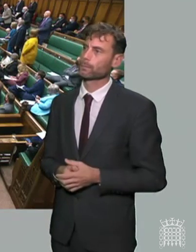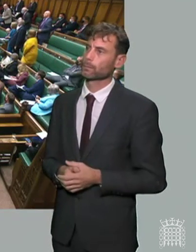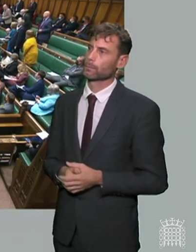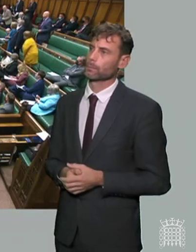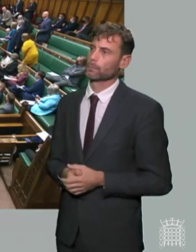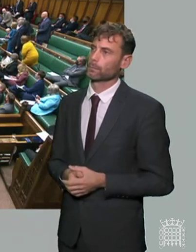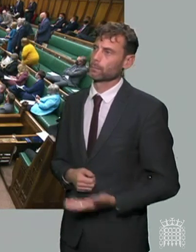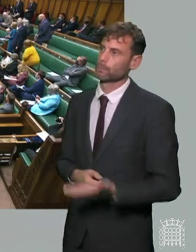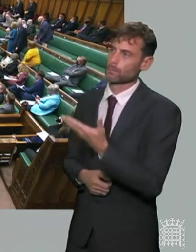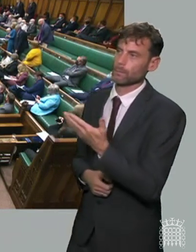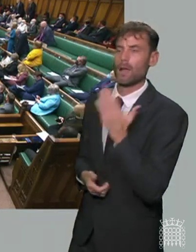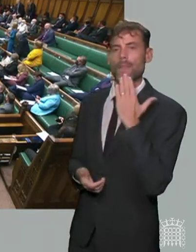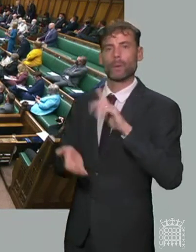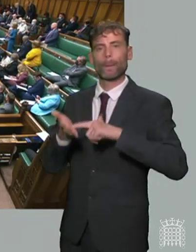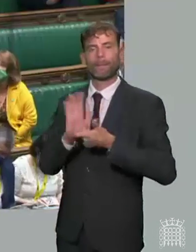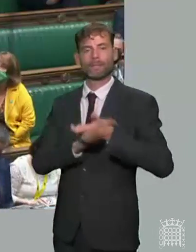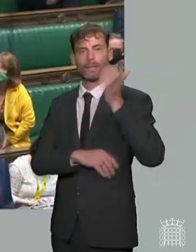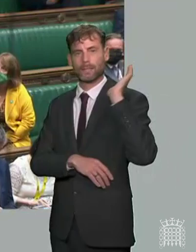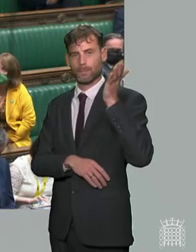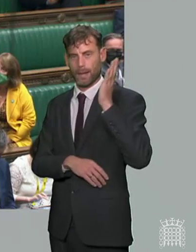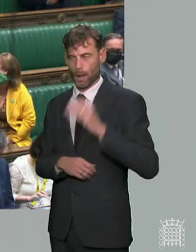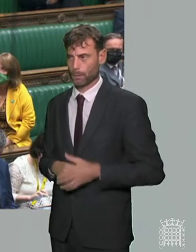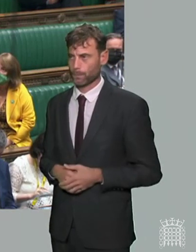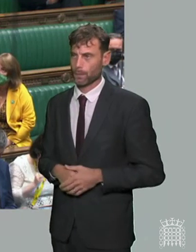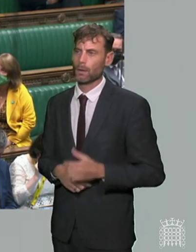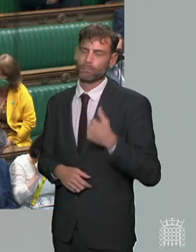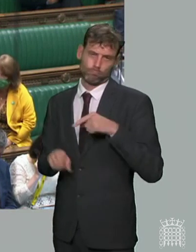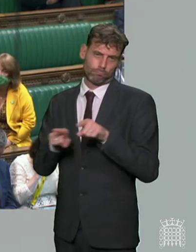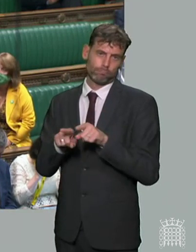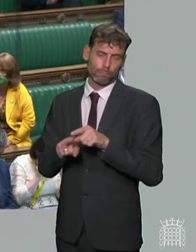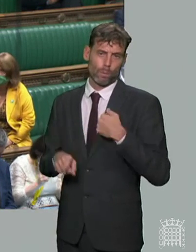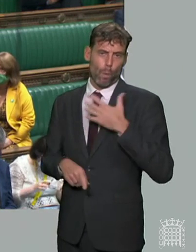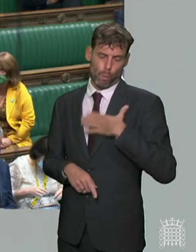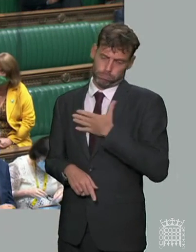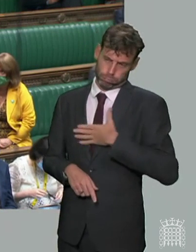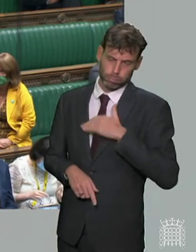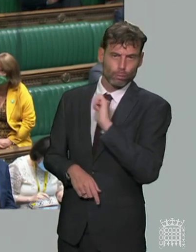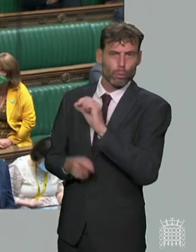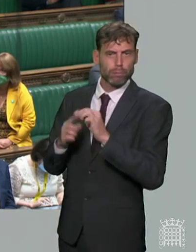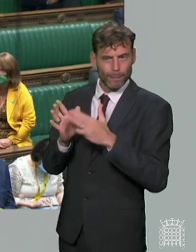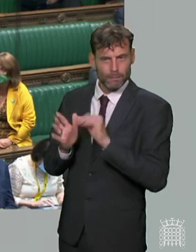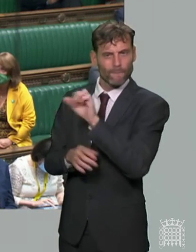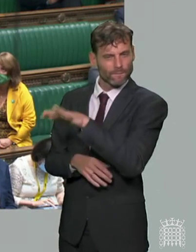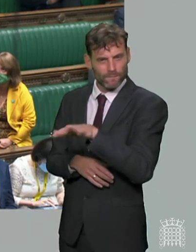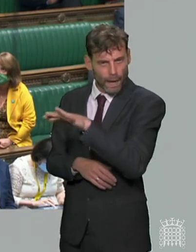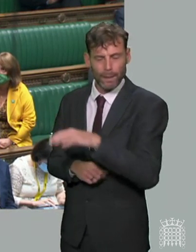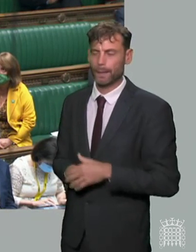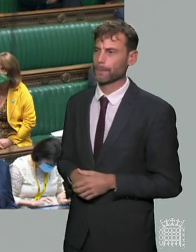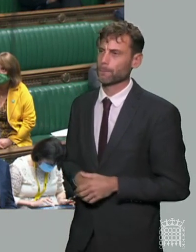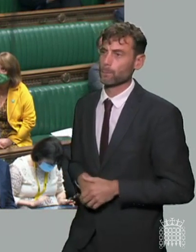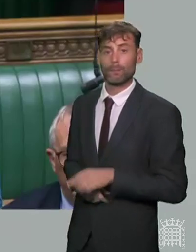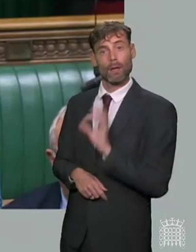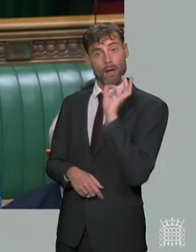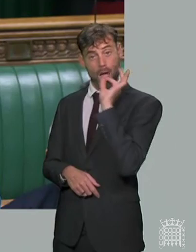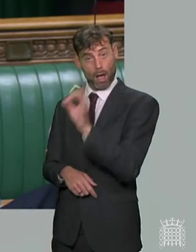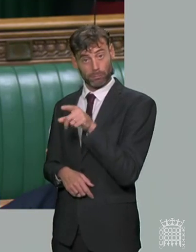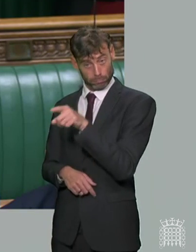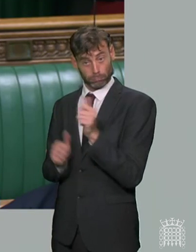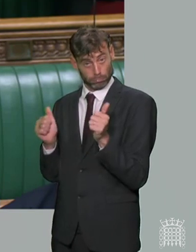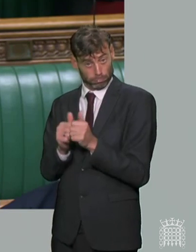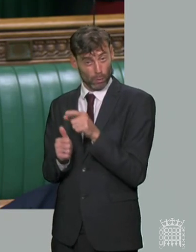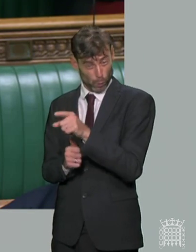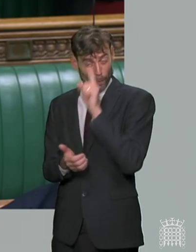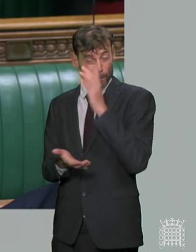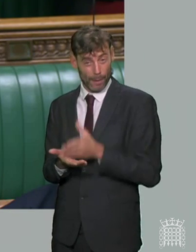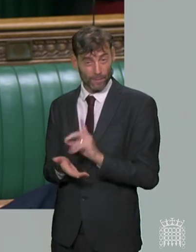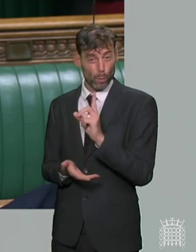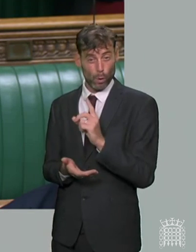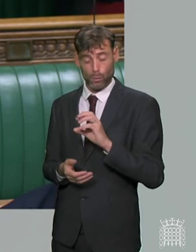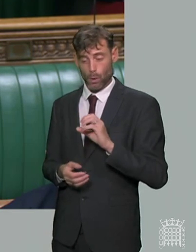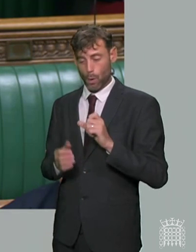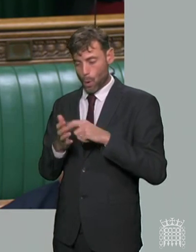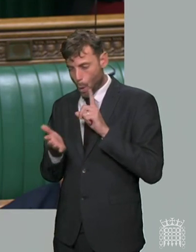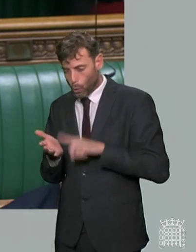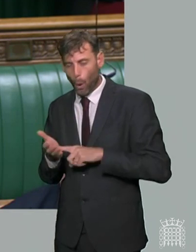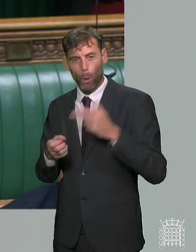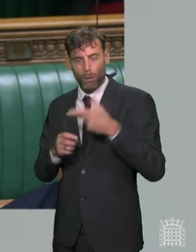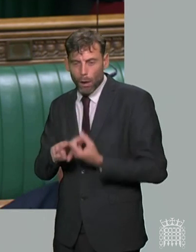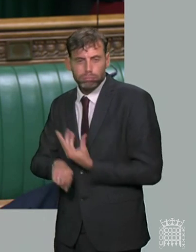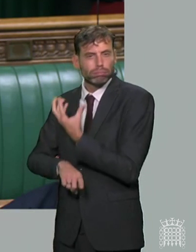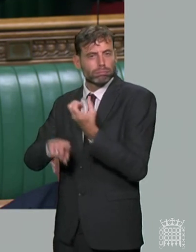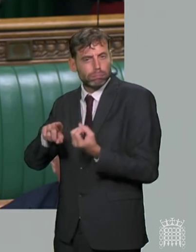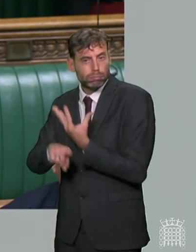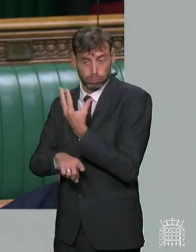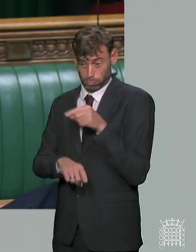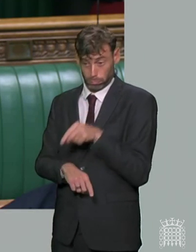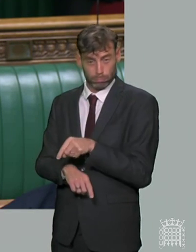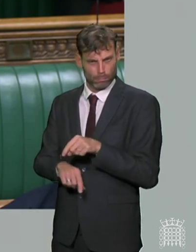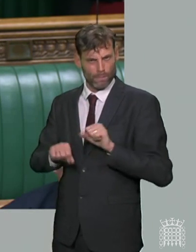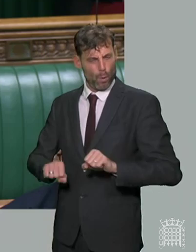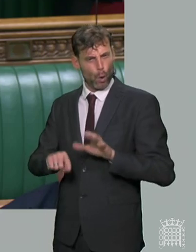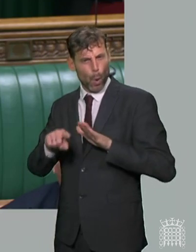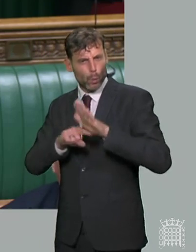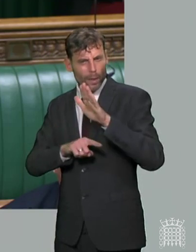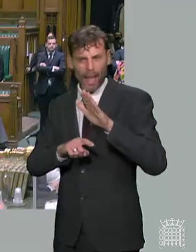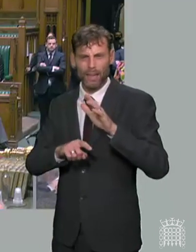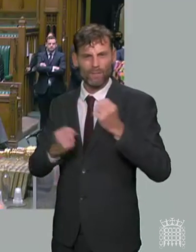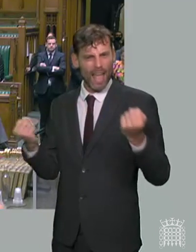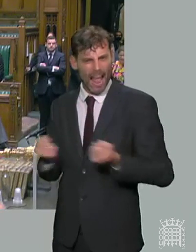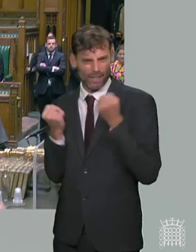I express my condolences to the Prime Minister and his family.Does the Prime Minister believe that the burning of fossil fuels will not be a source of energy in the UK in future?